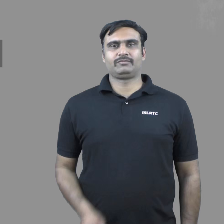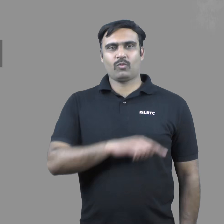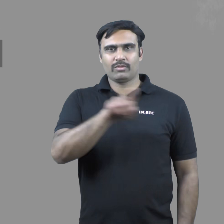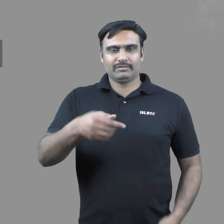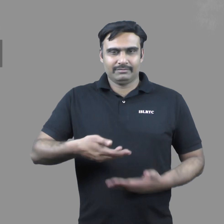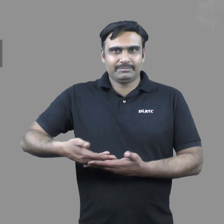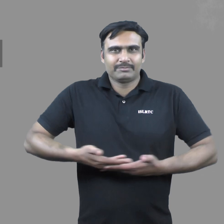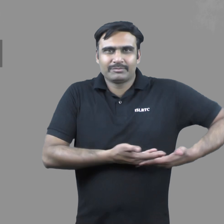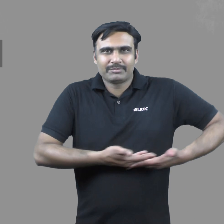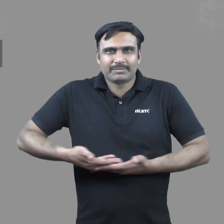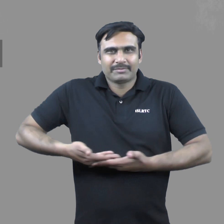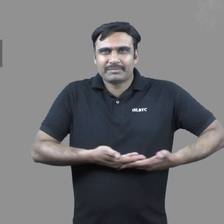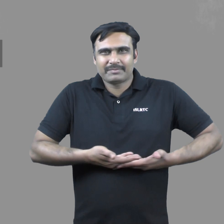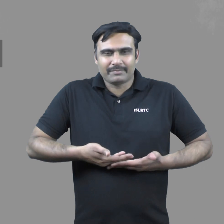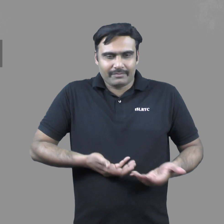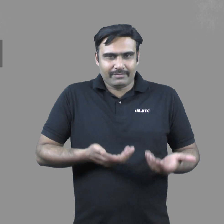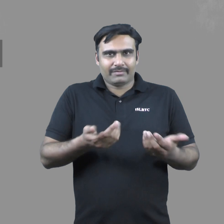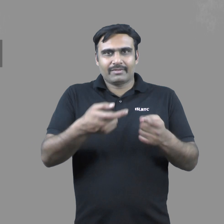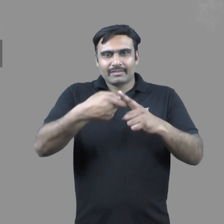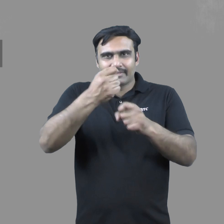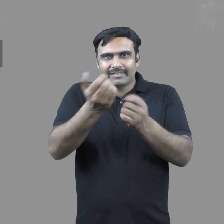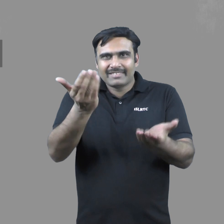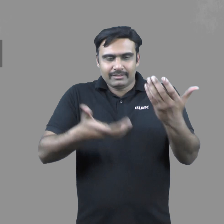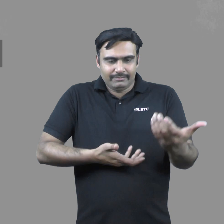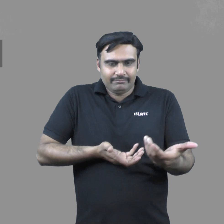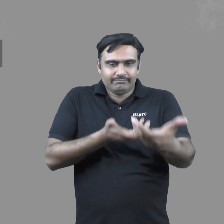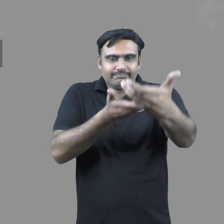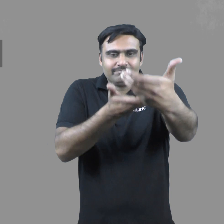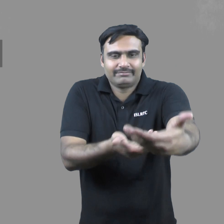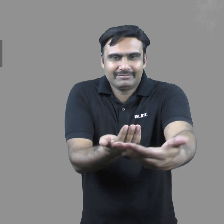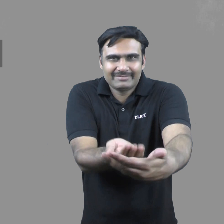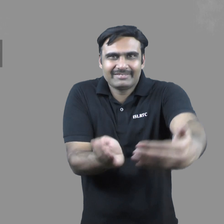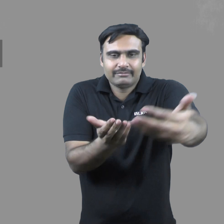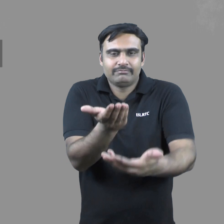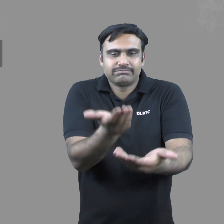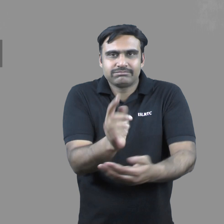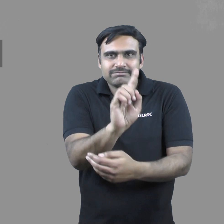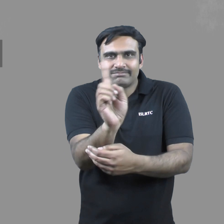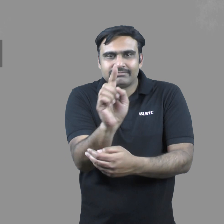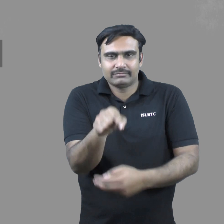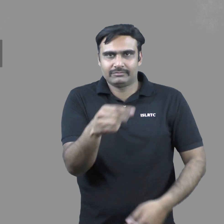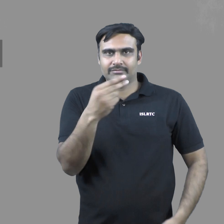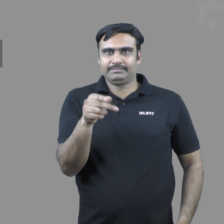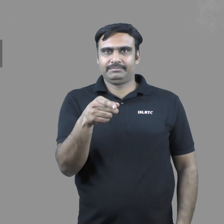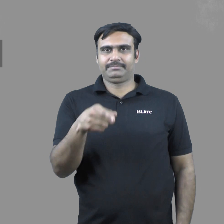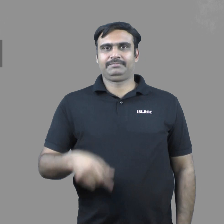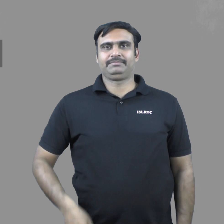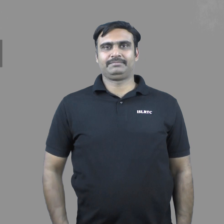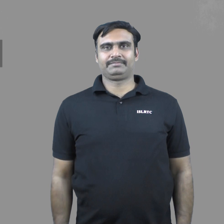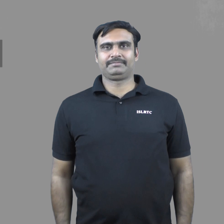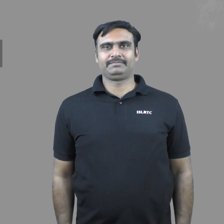Infant Weighing Scale